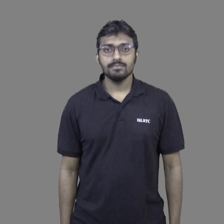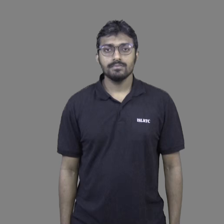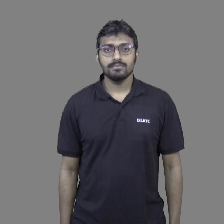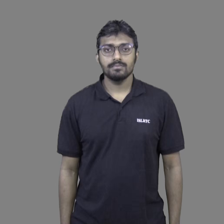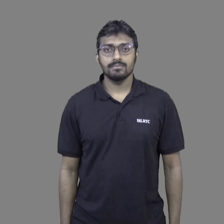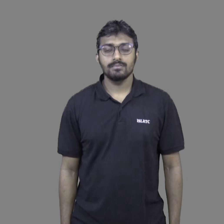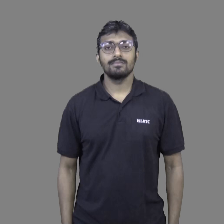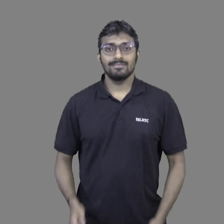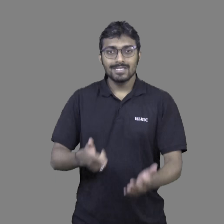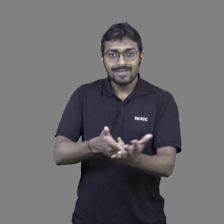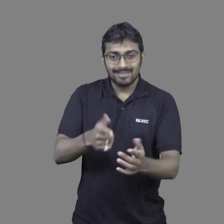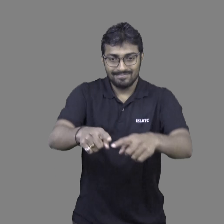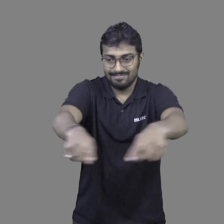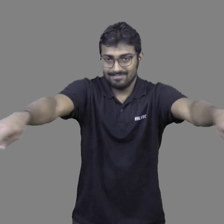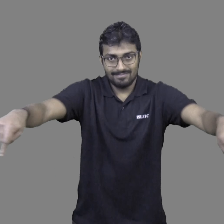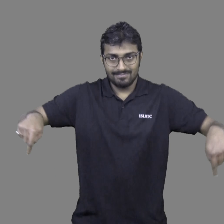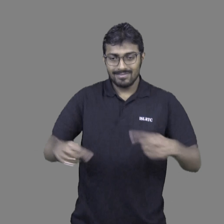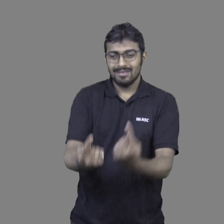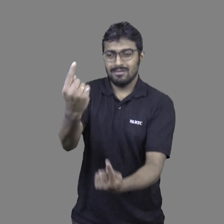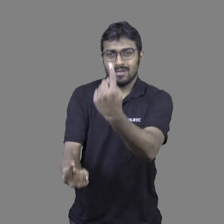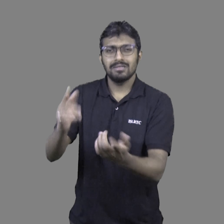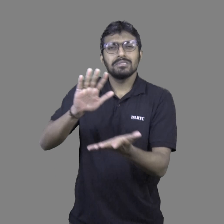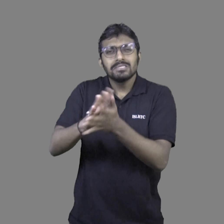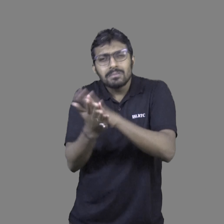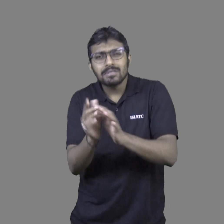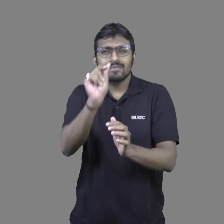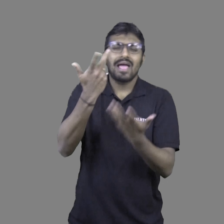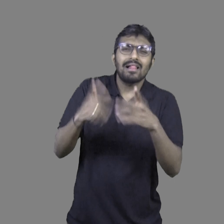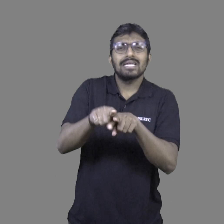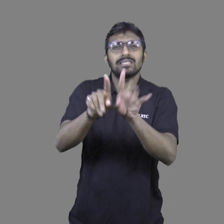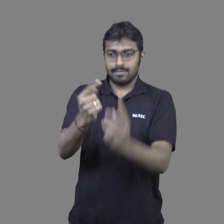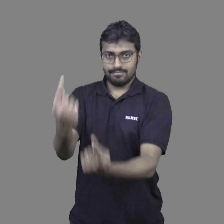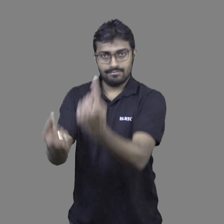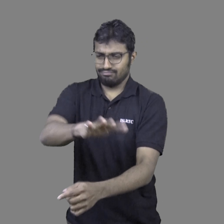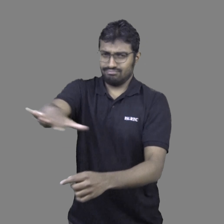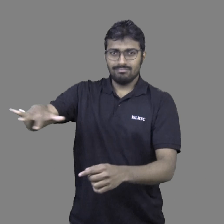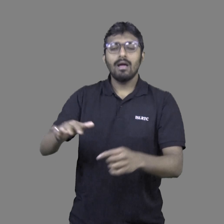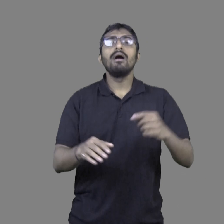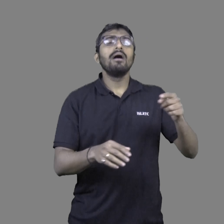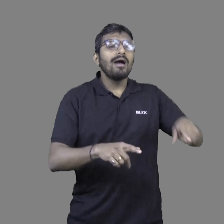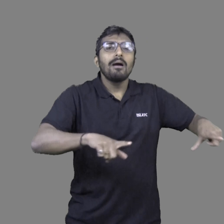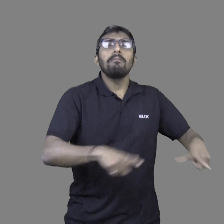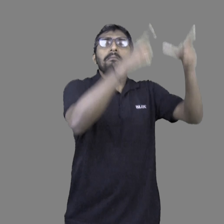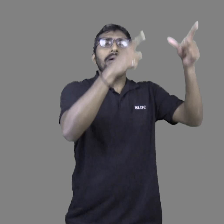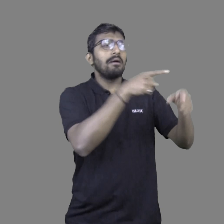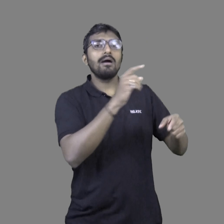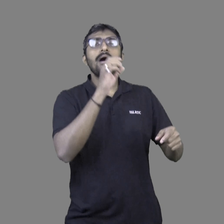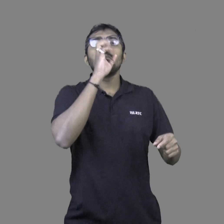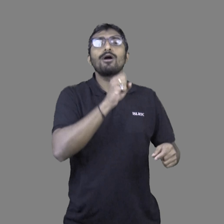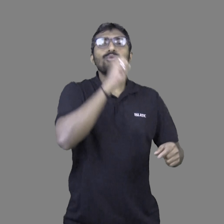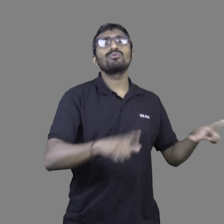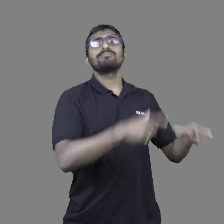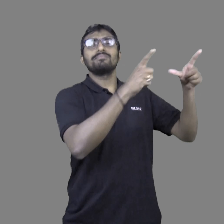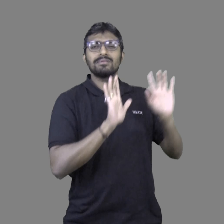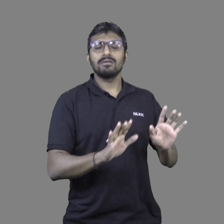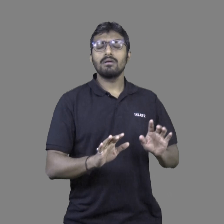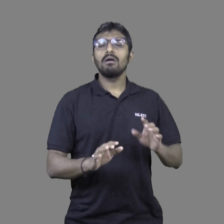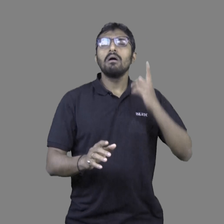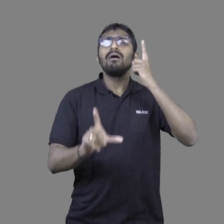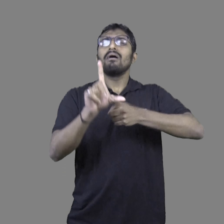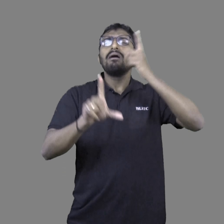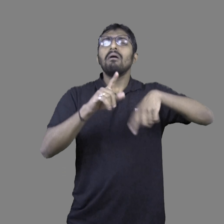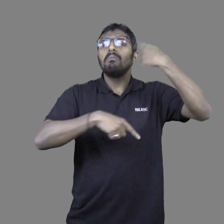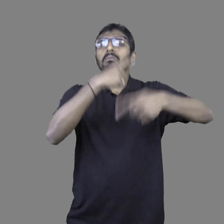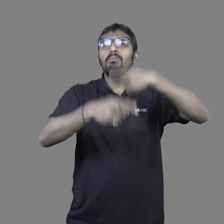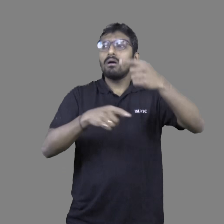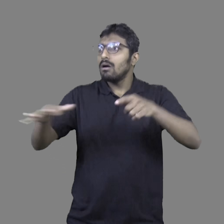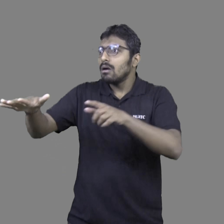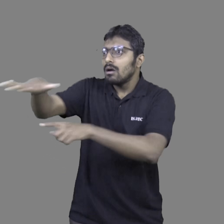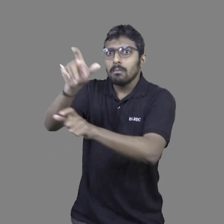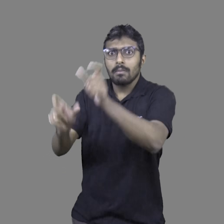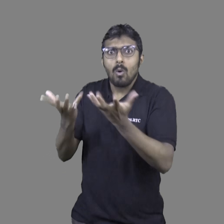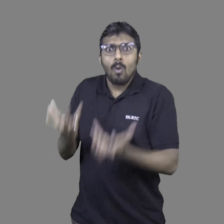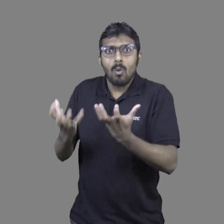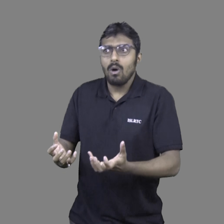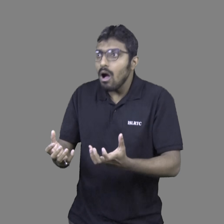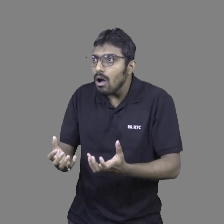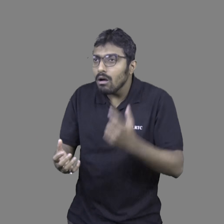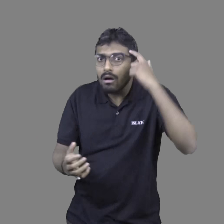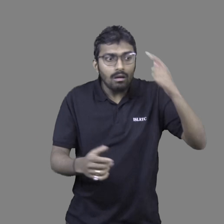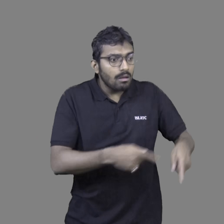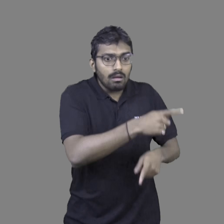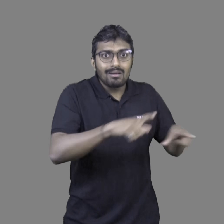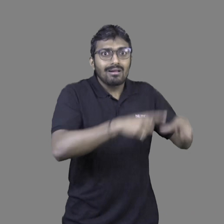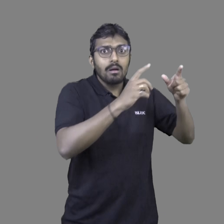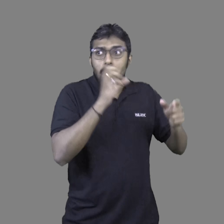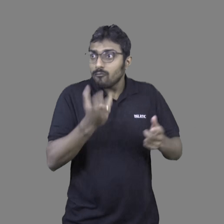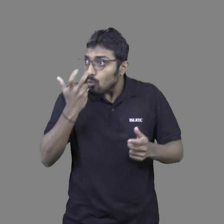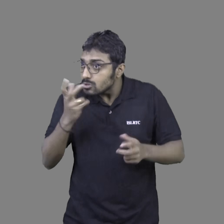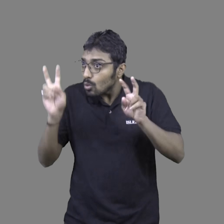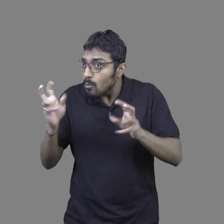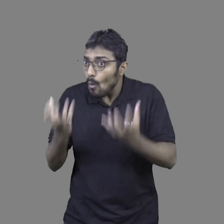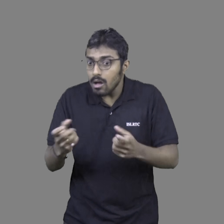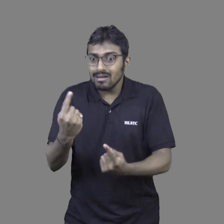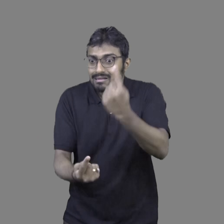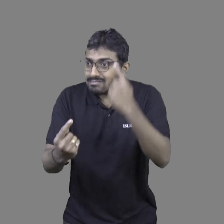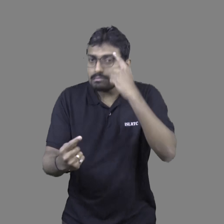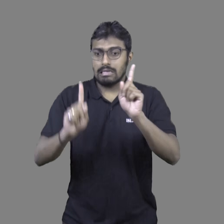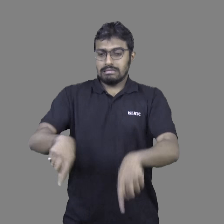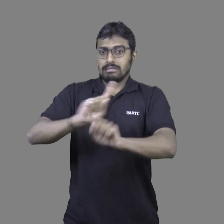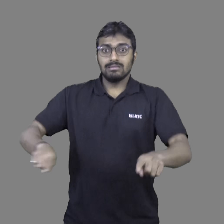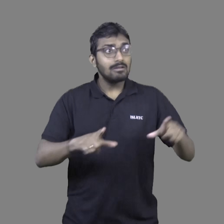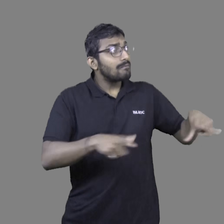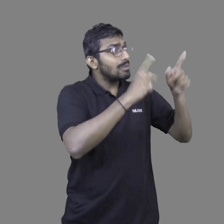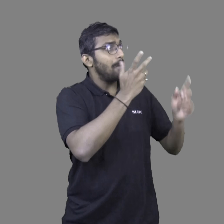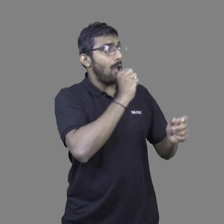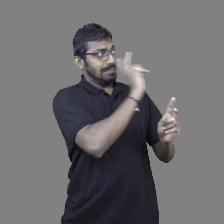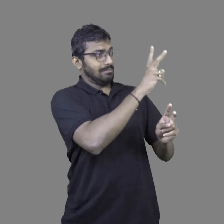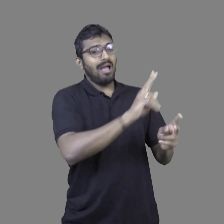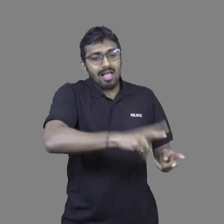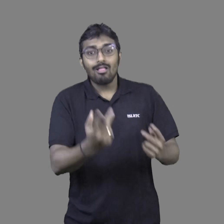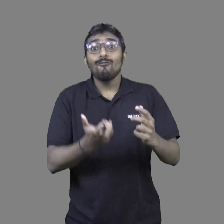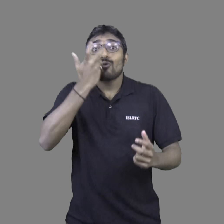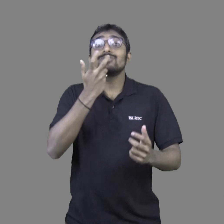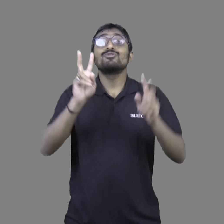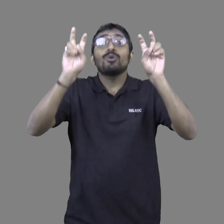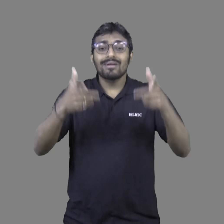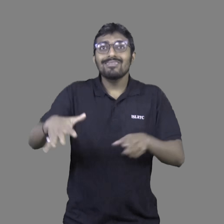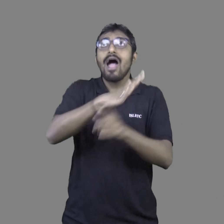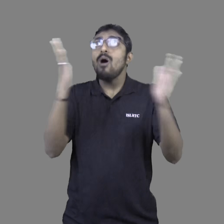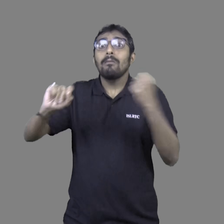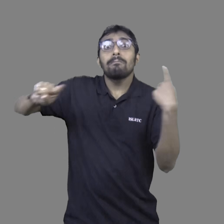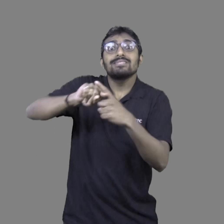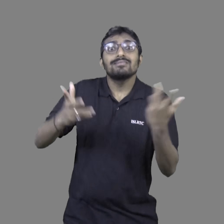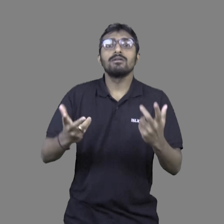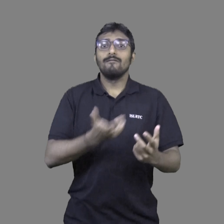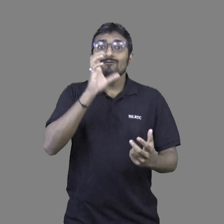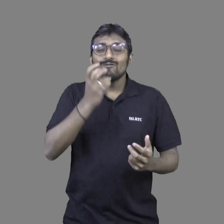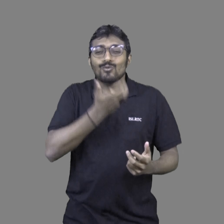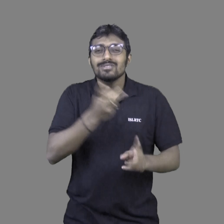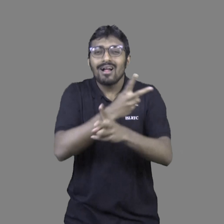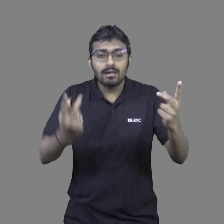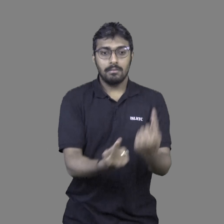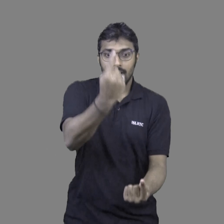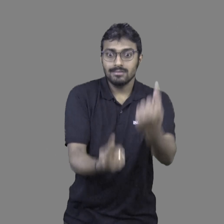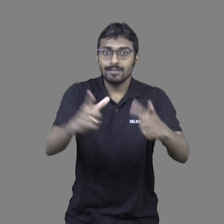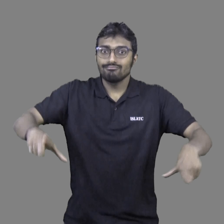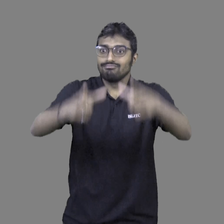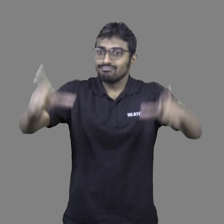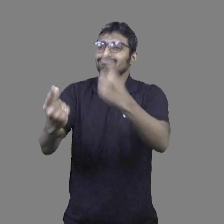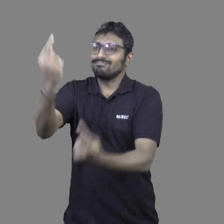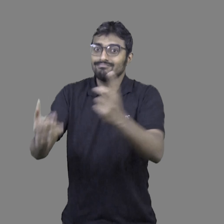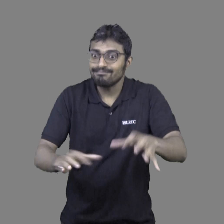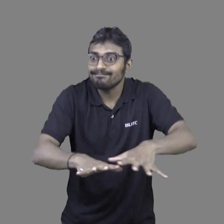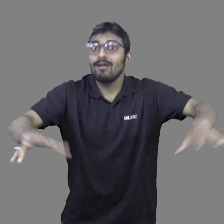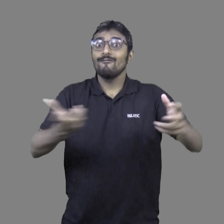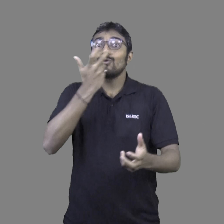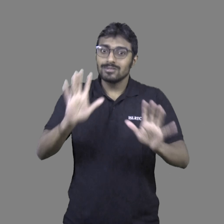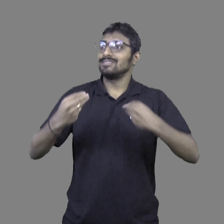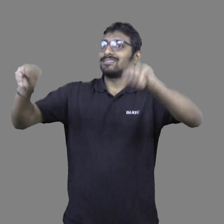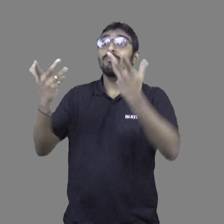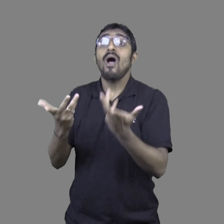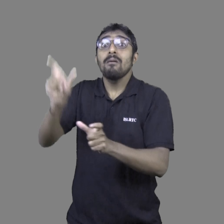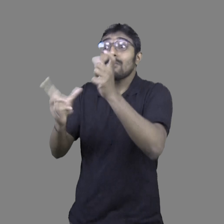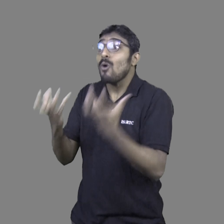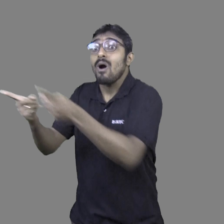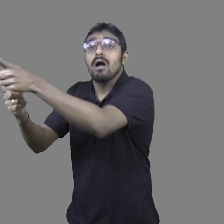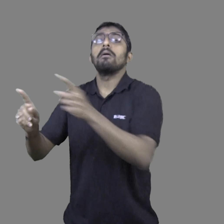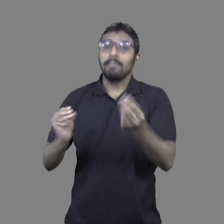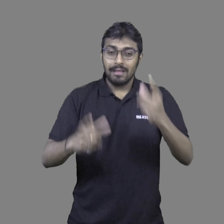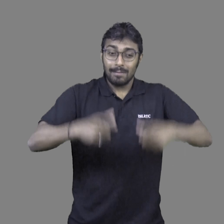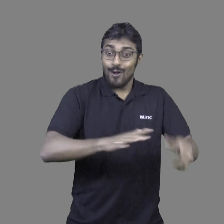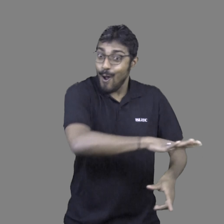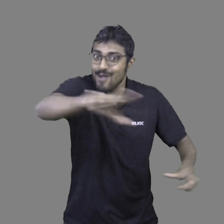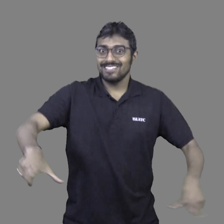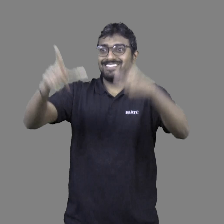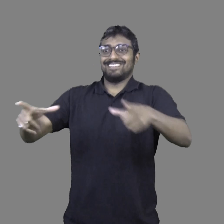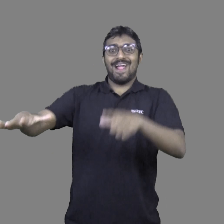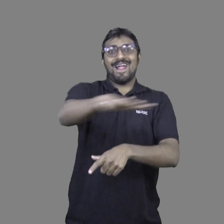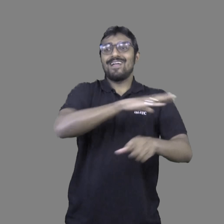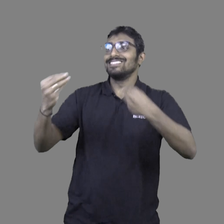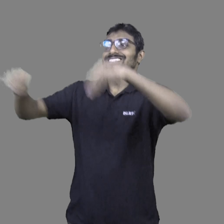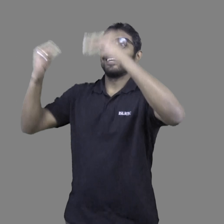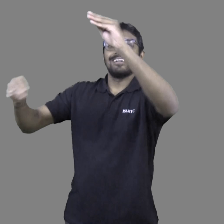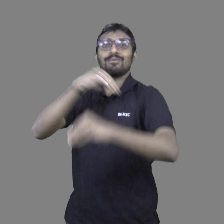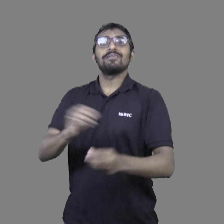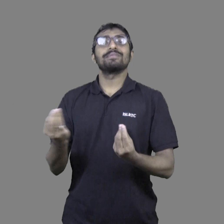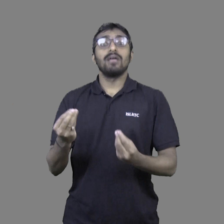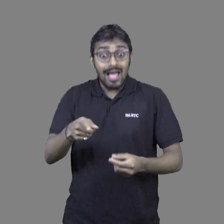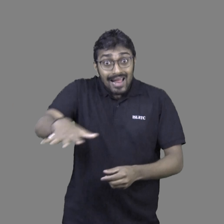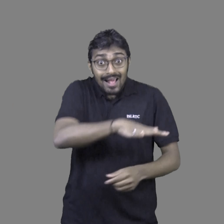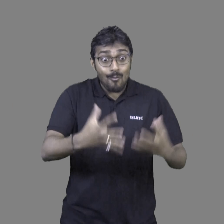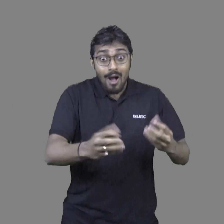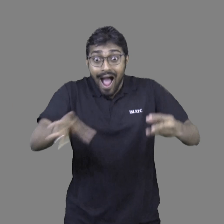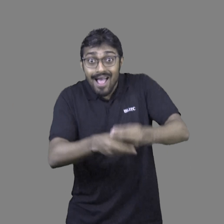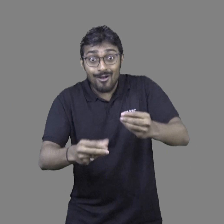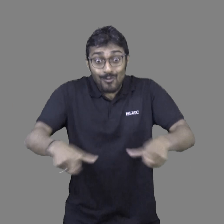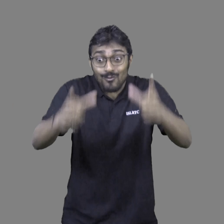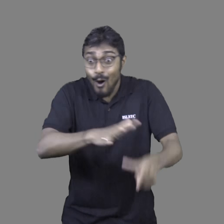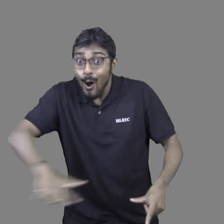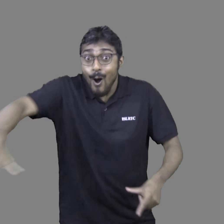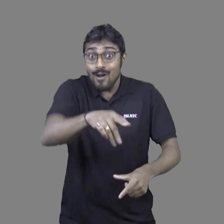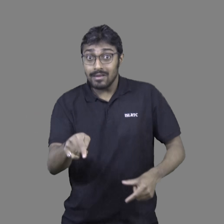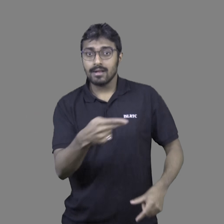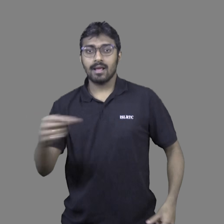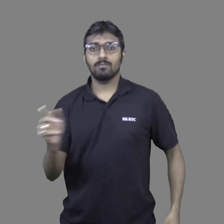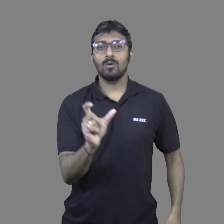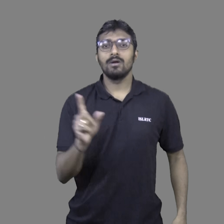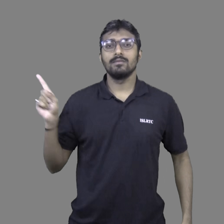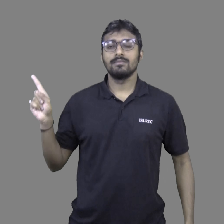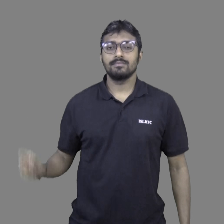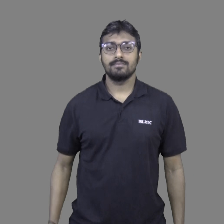Pomology